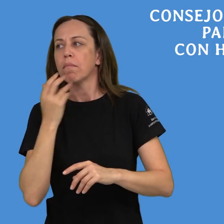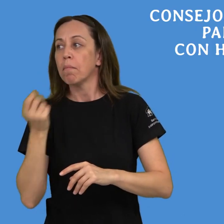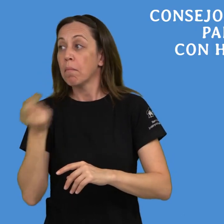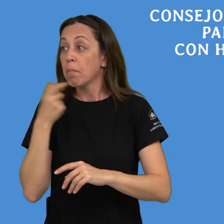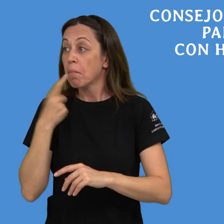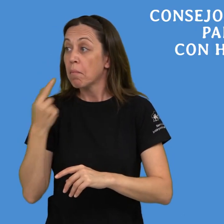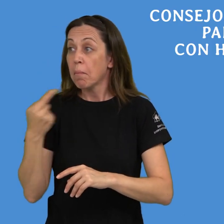droga